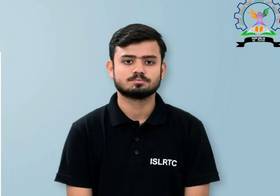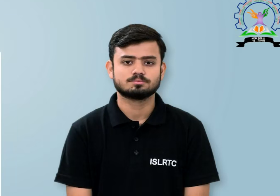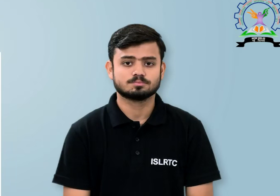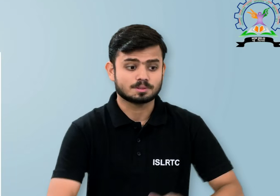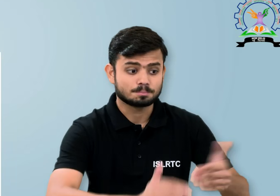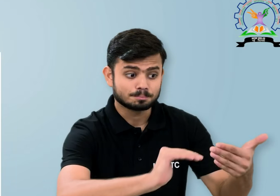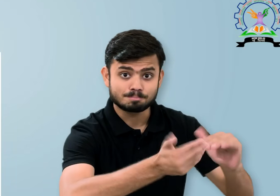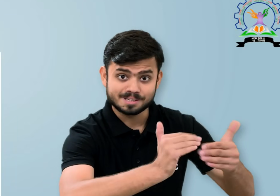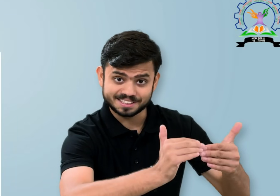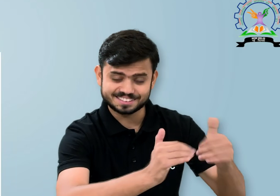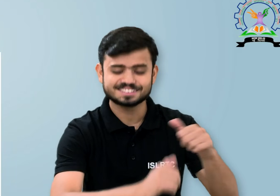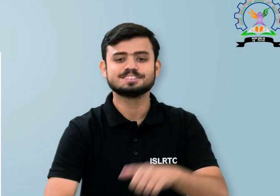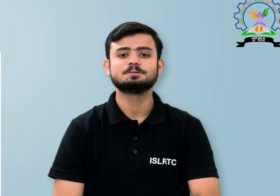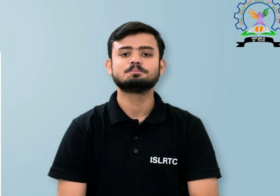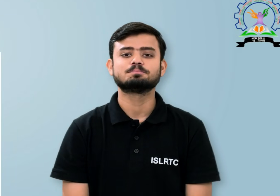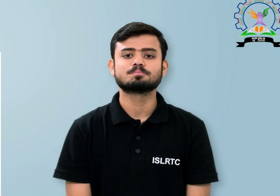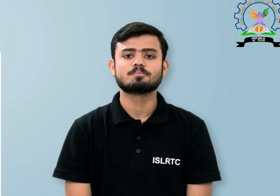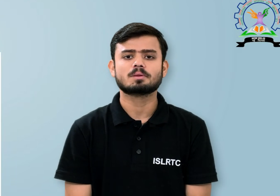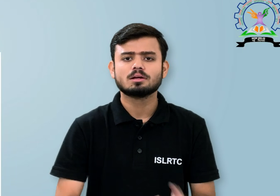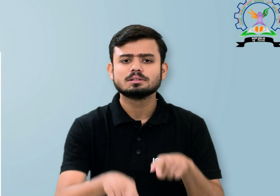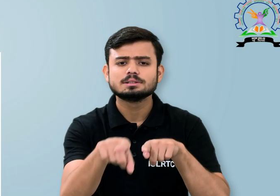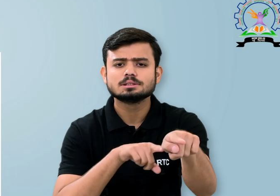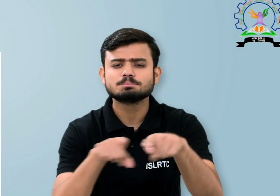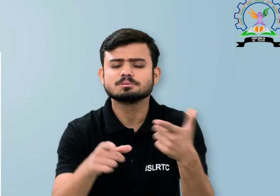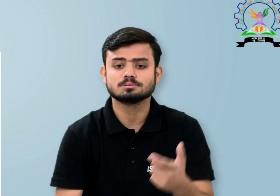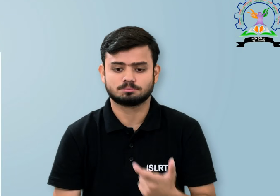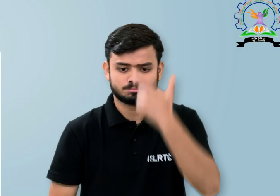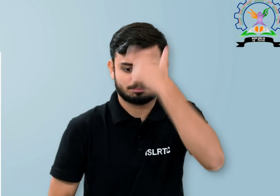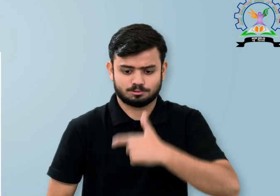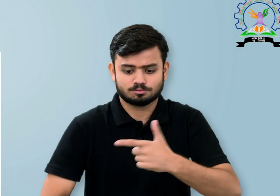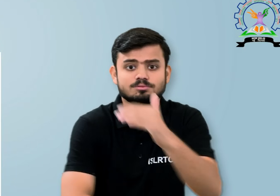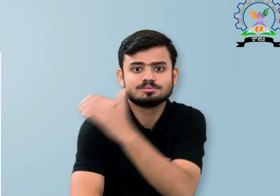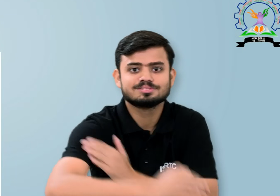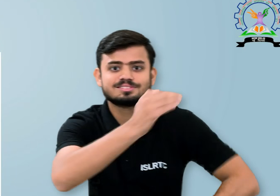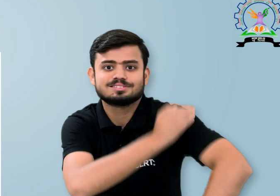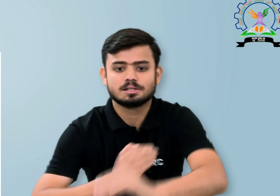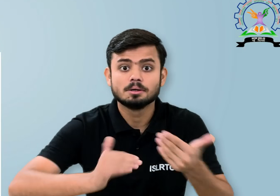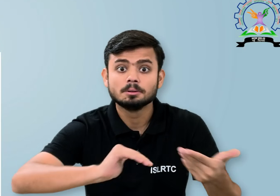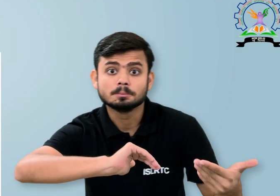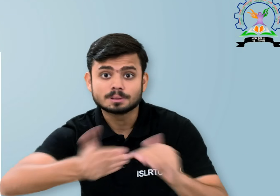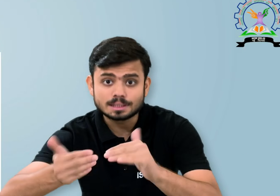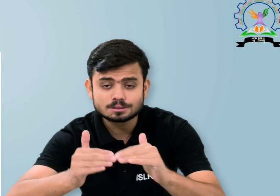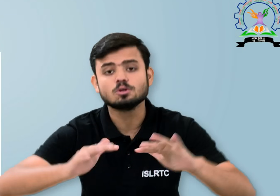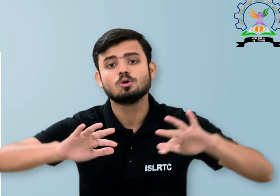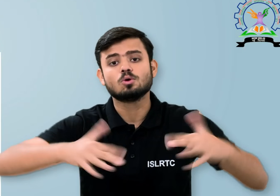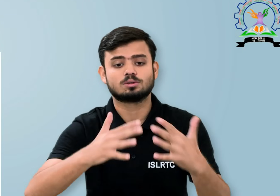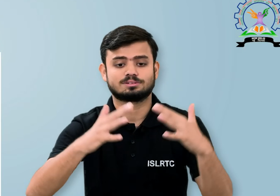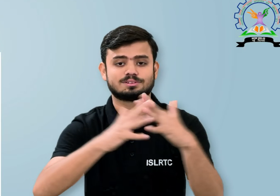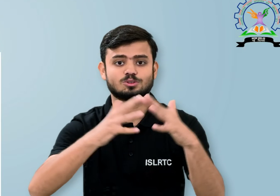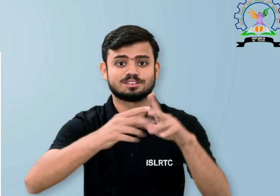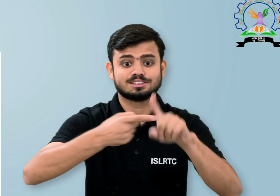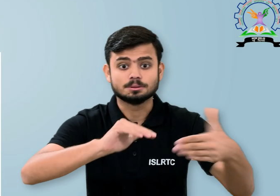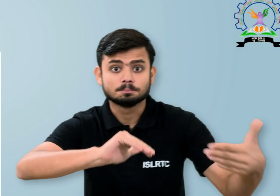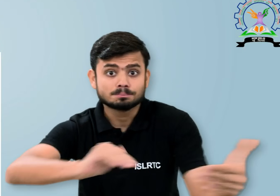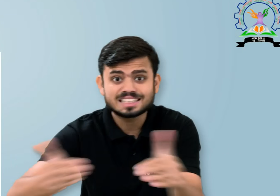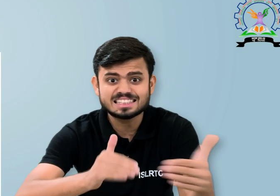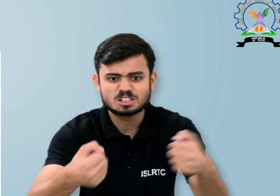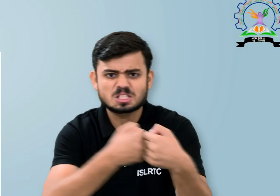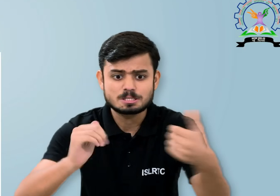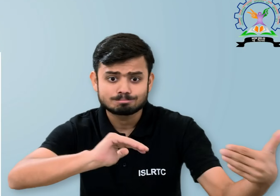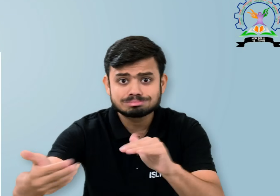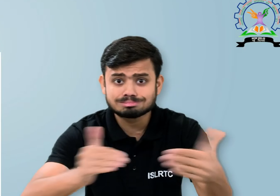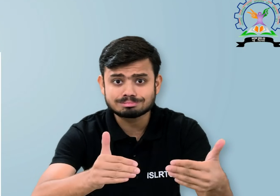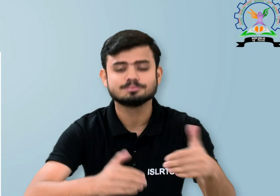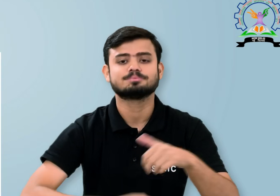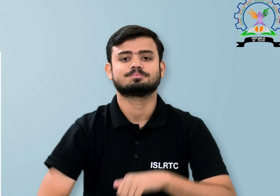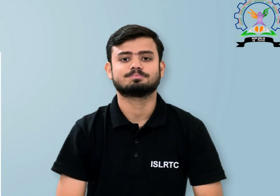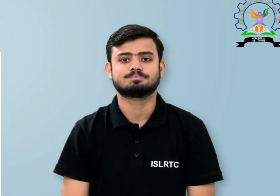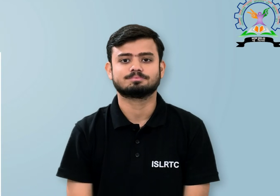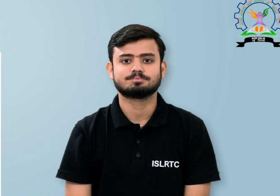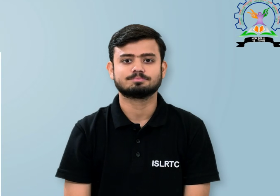Bout A bout is a boxing match or contest between two or more boxers, with the goal of selecting a winner.